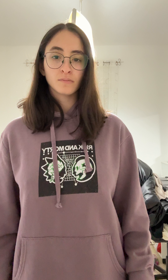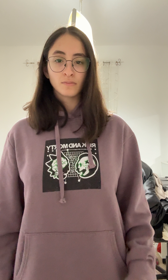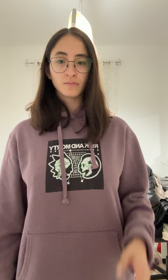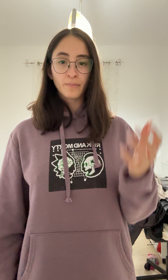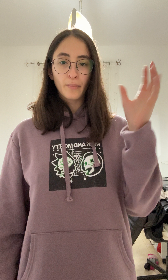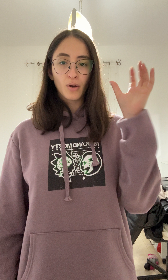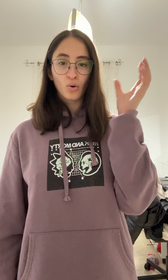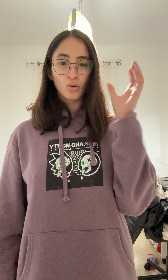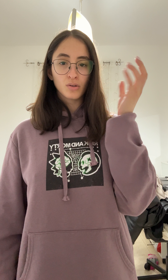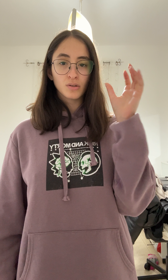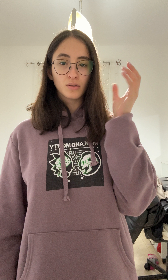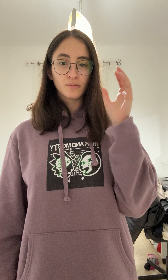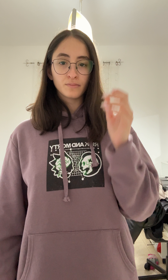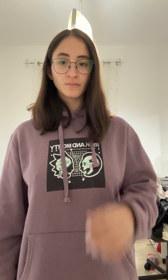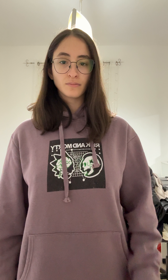פירות